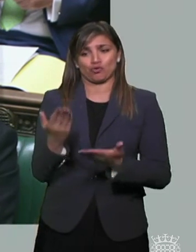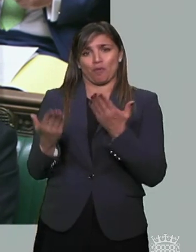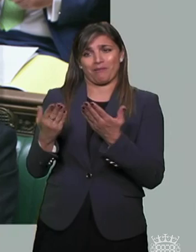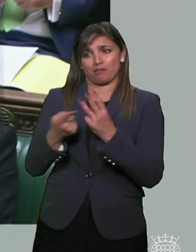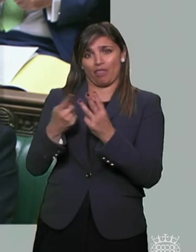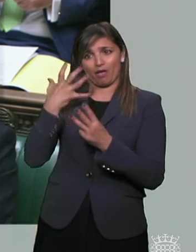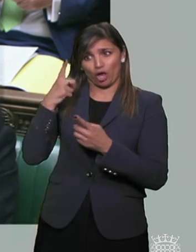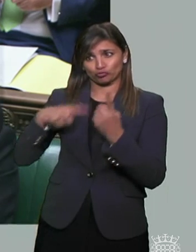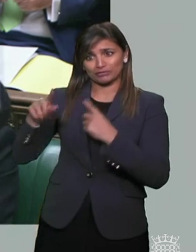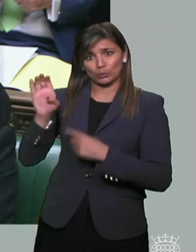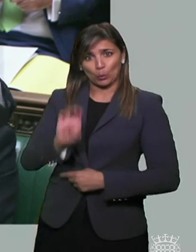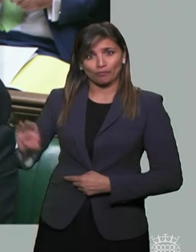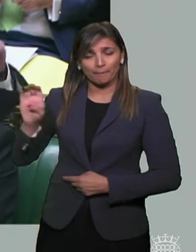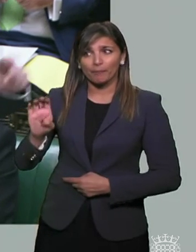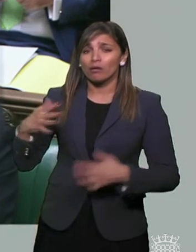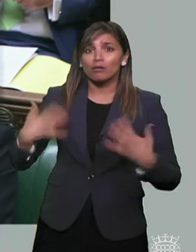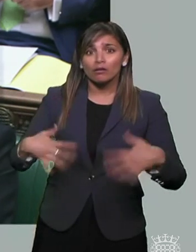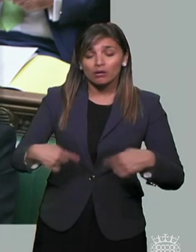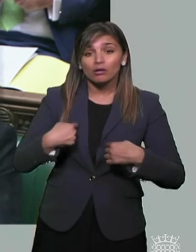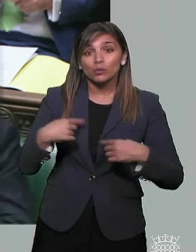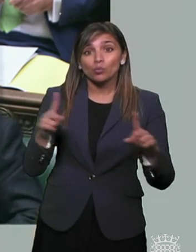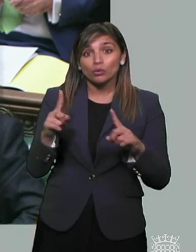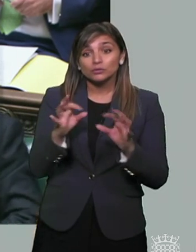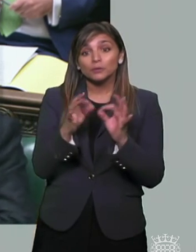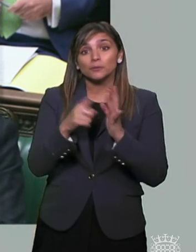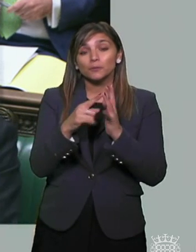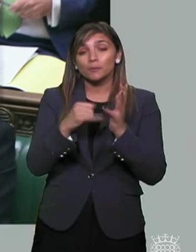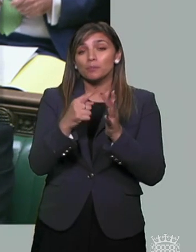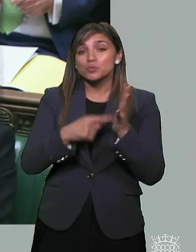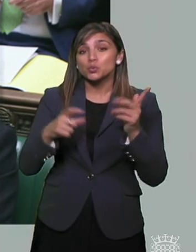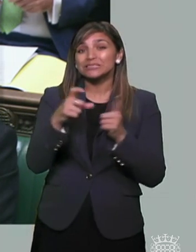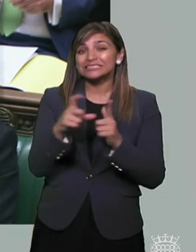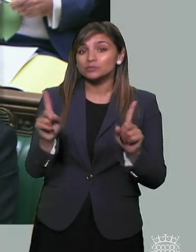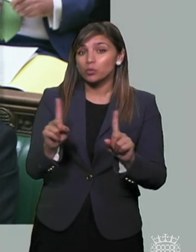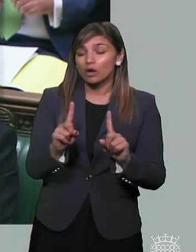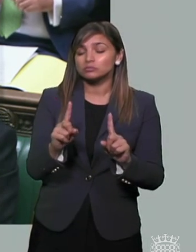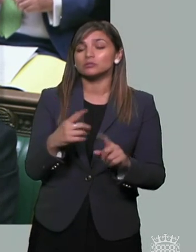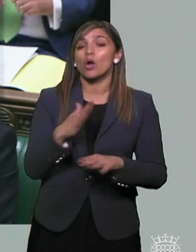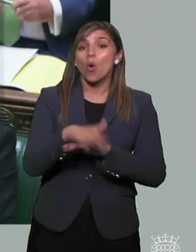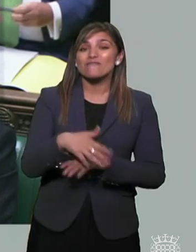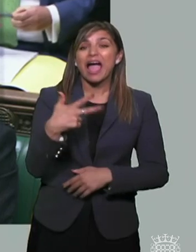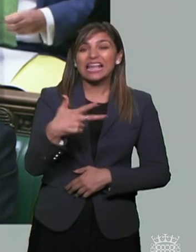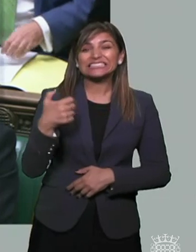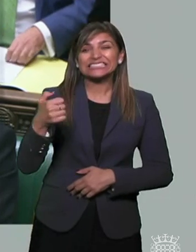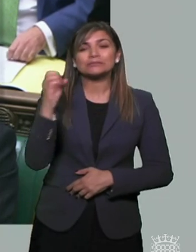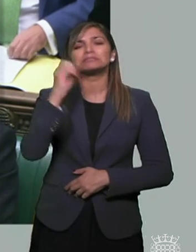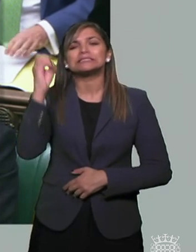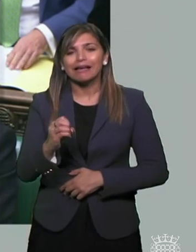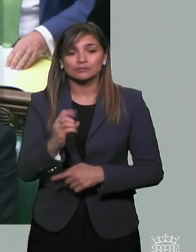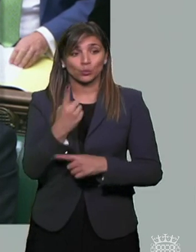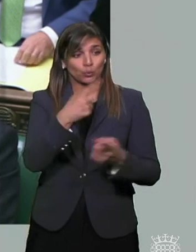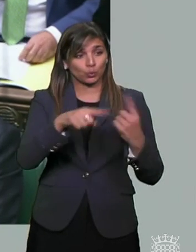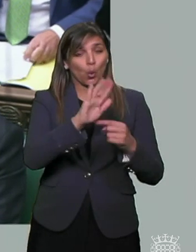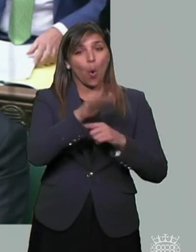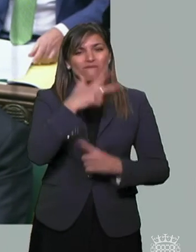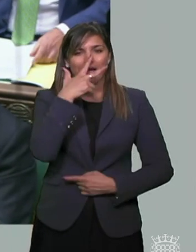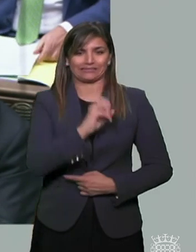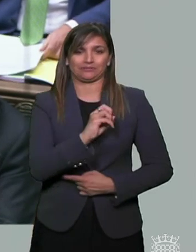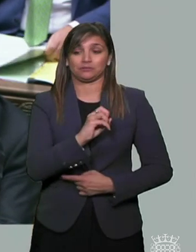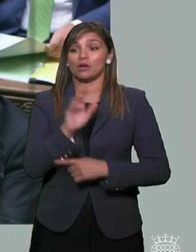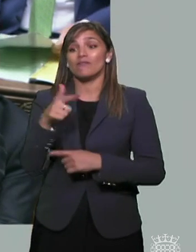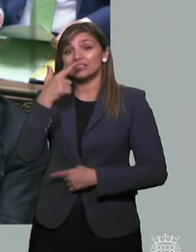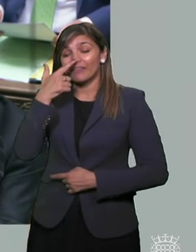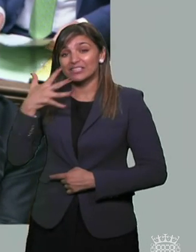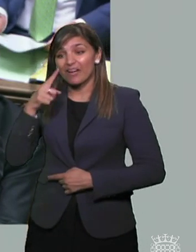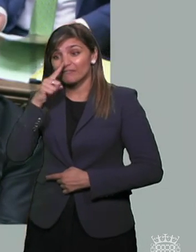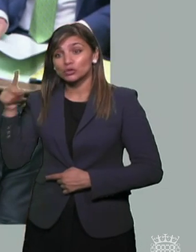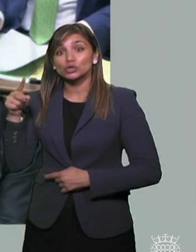We have boosted 86% of the over-80s in this country and 91% of those aged 75 to 79.